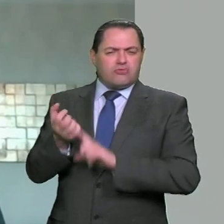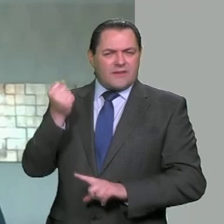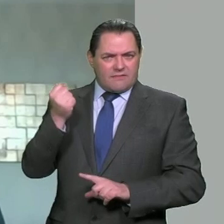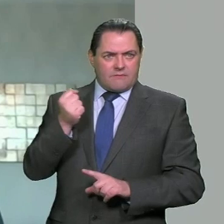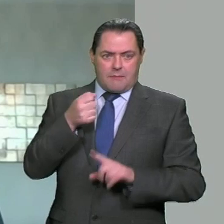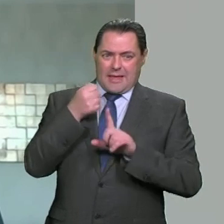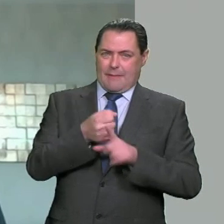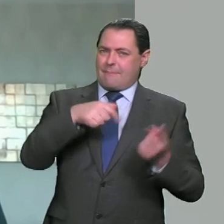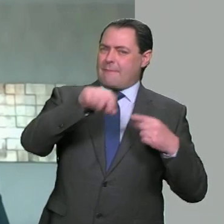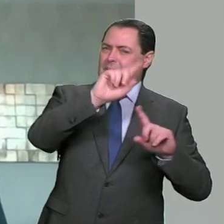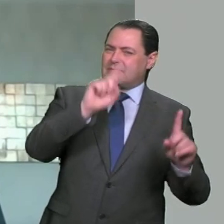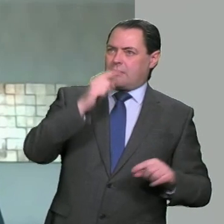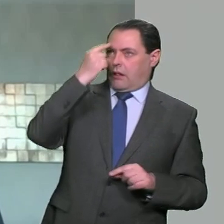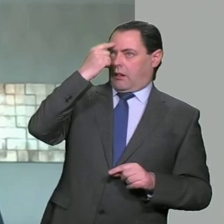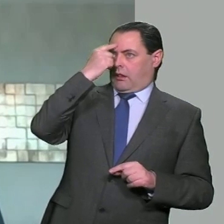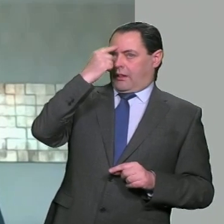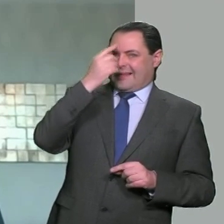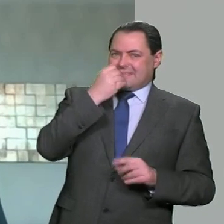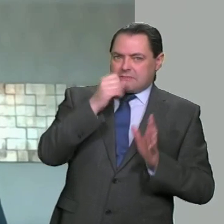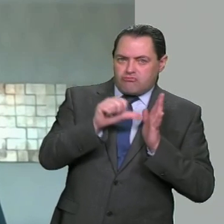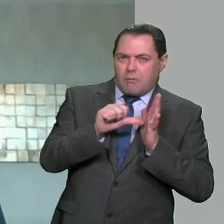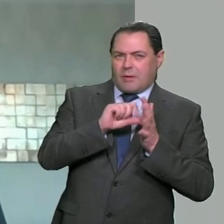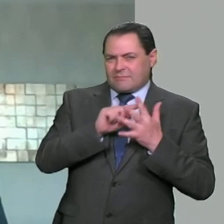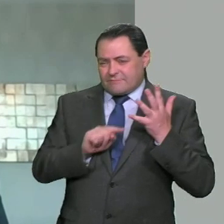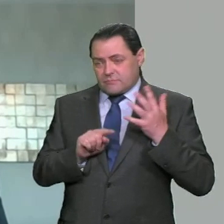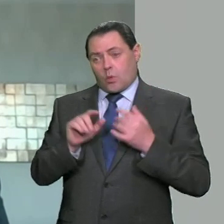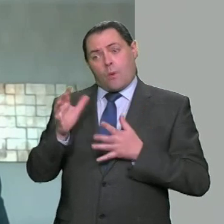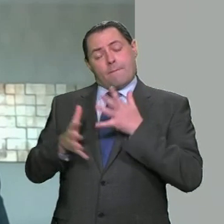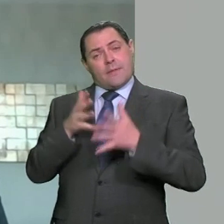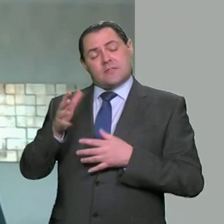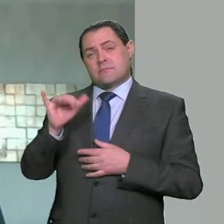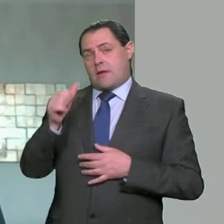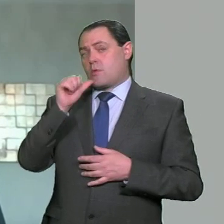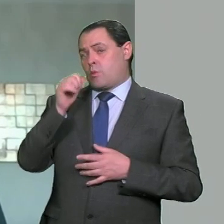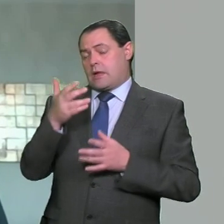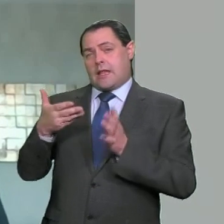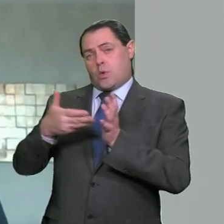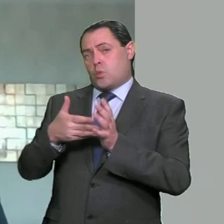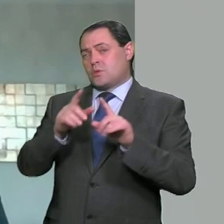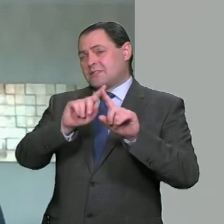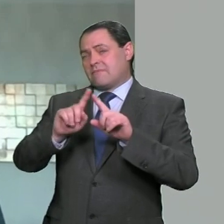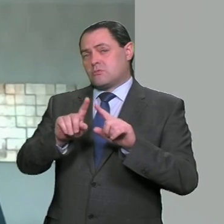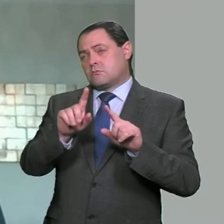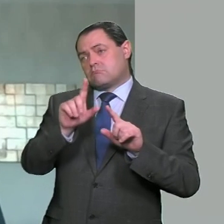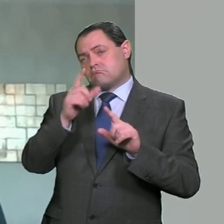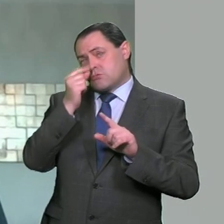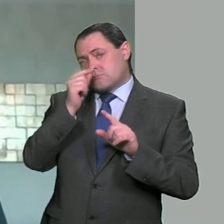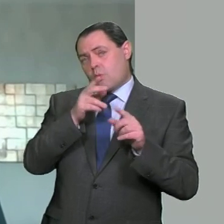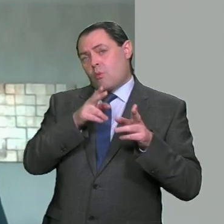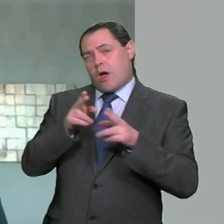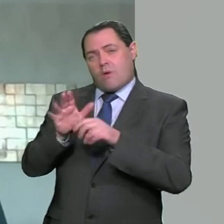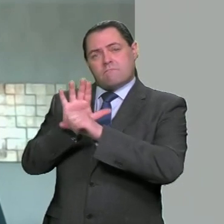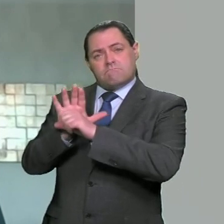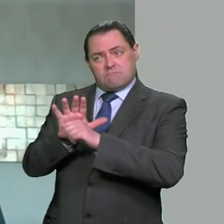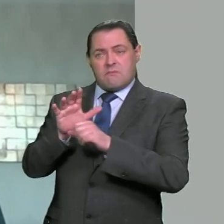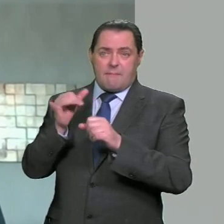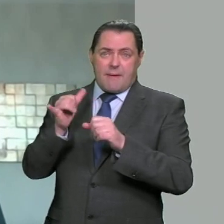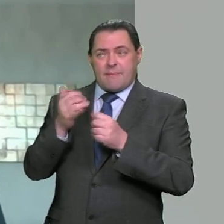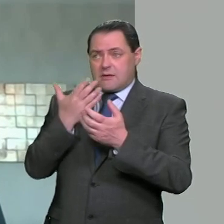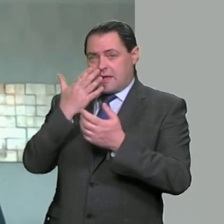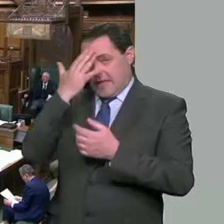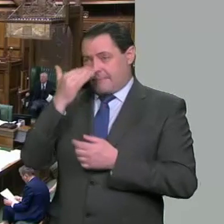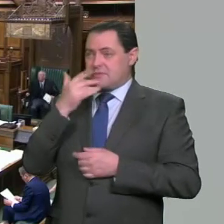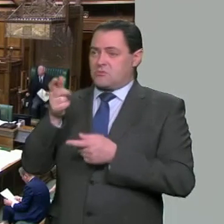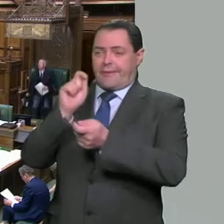Will the Prime Minister consider all options, including labelling digitally altered images, to help deal with the issues raised on body image?